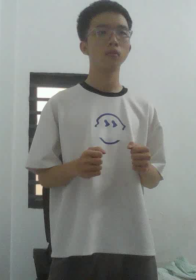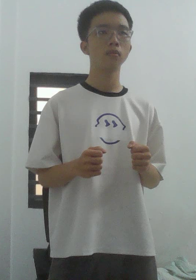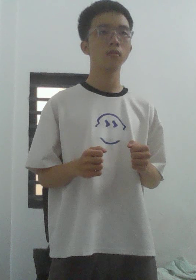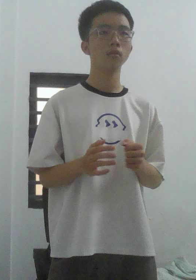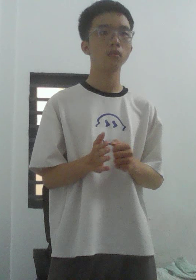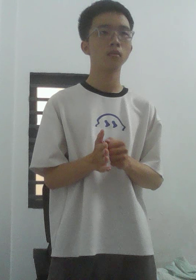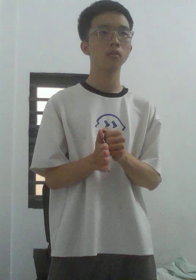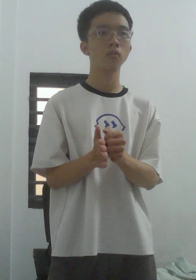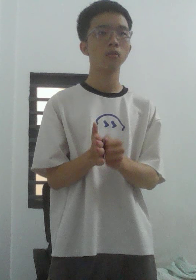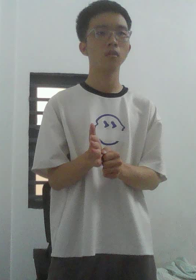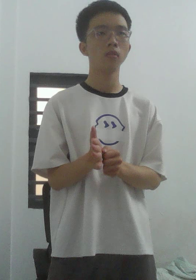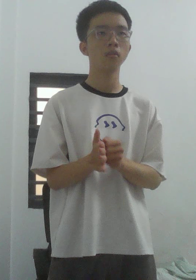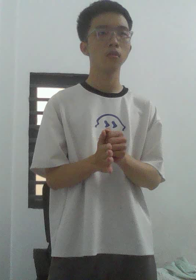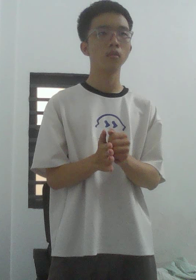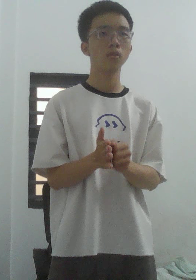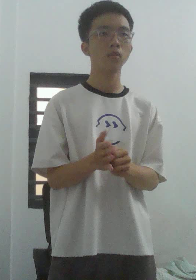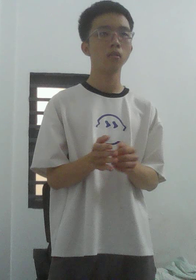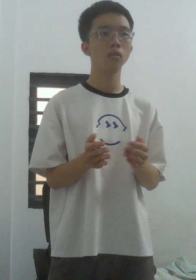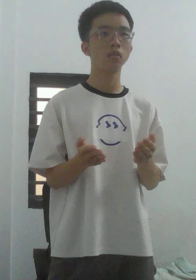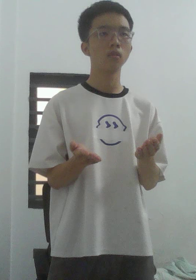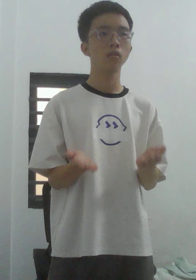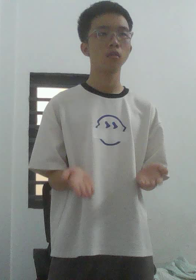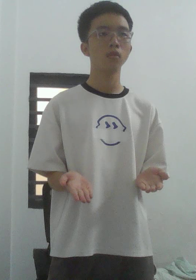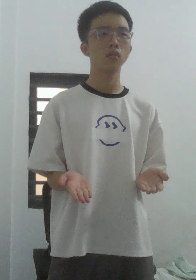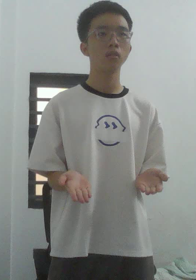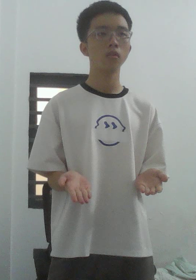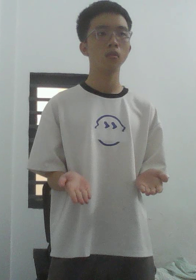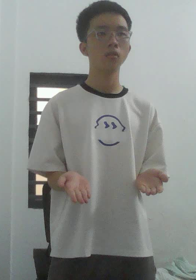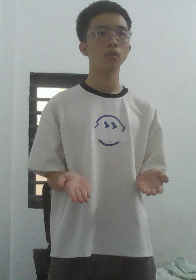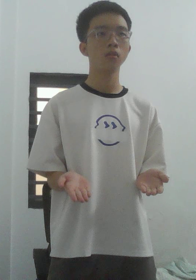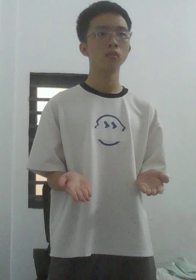thang nay